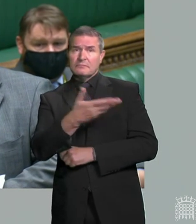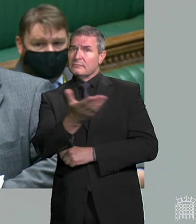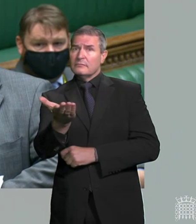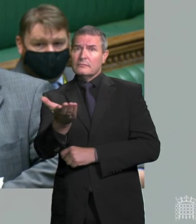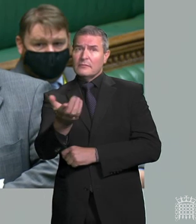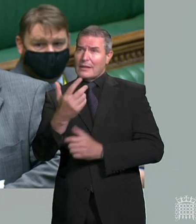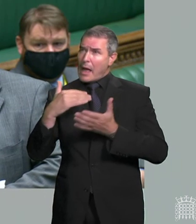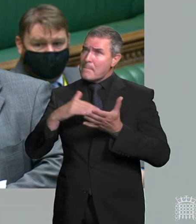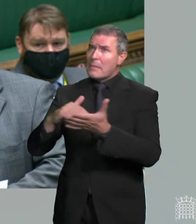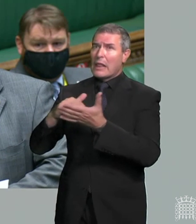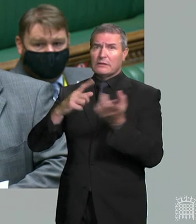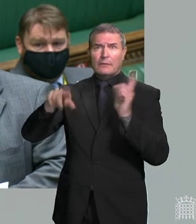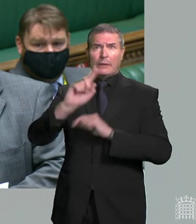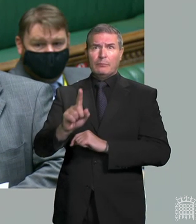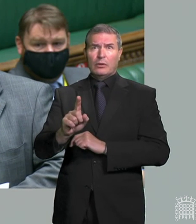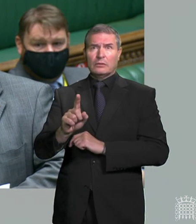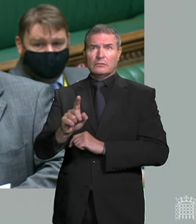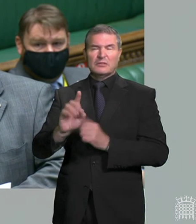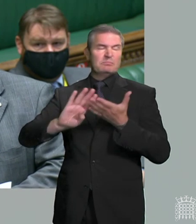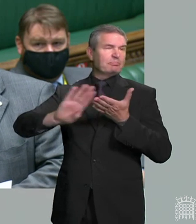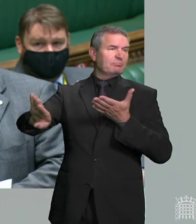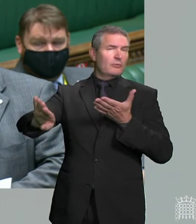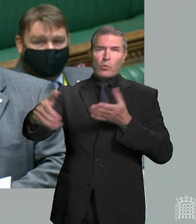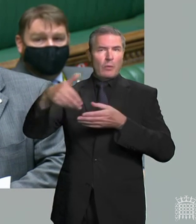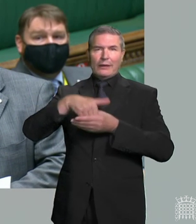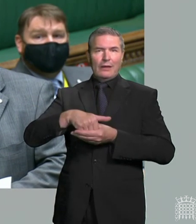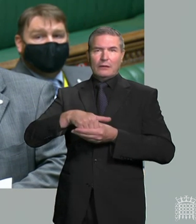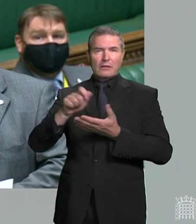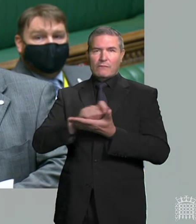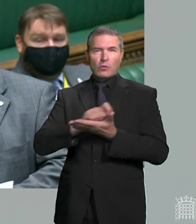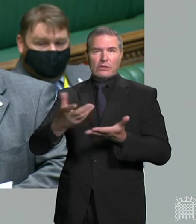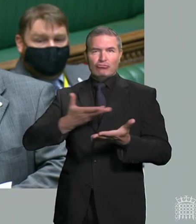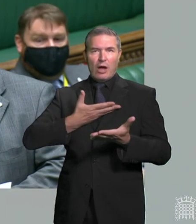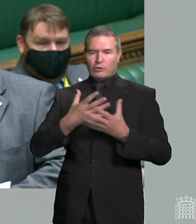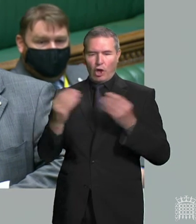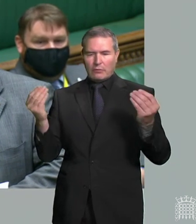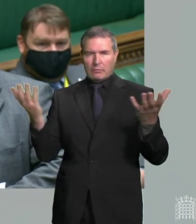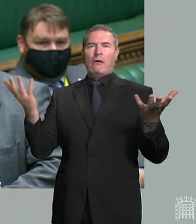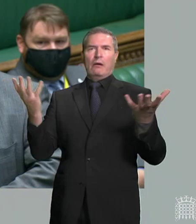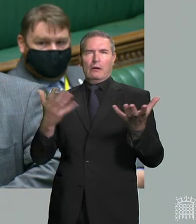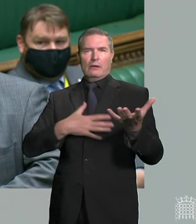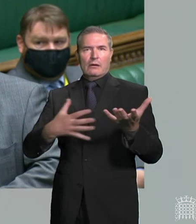Those millions of people will be directly impacted by seeing their right to vote curtailed.